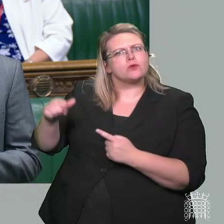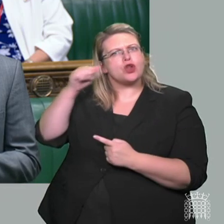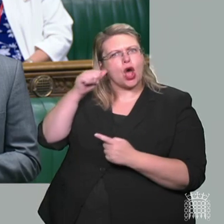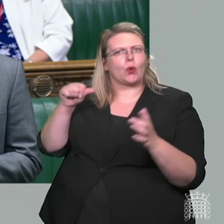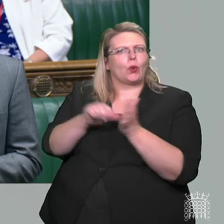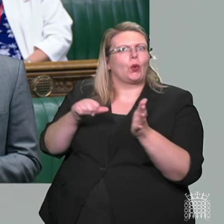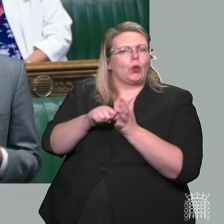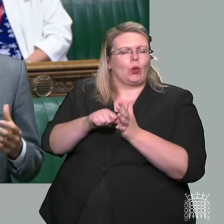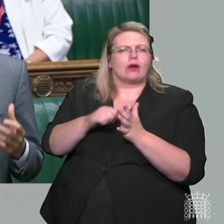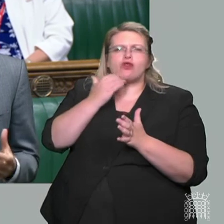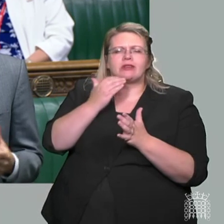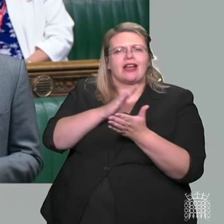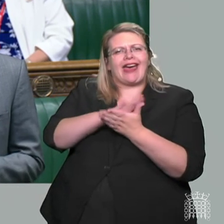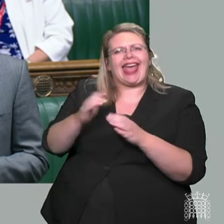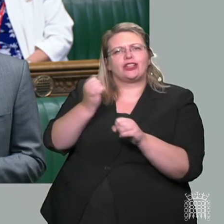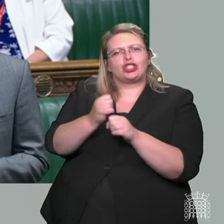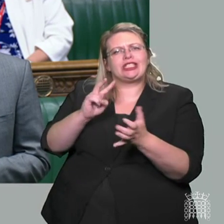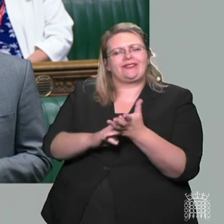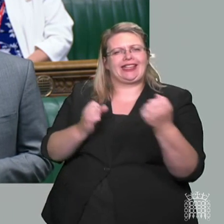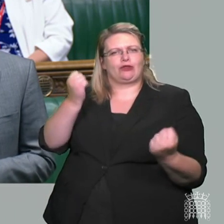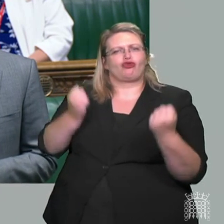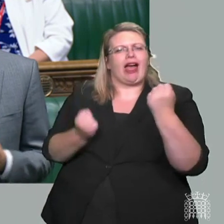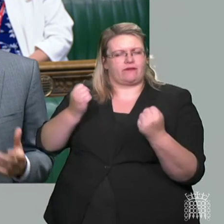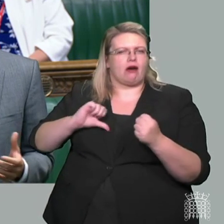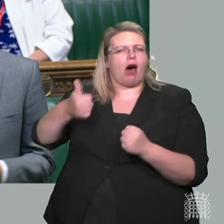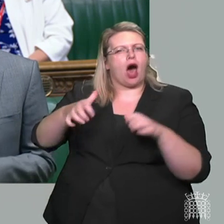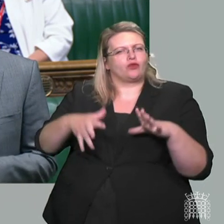of HGV drivers in this country, and that has only been compounded further by Brexit.